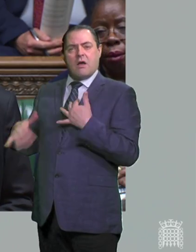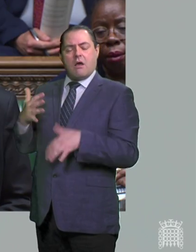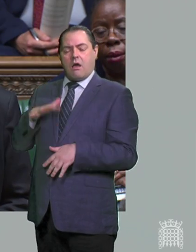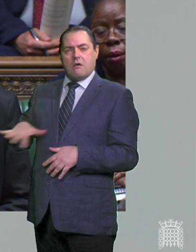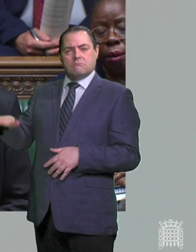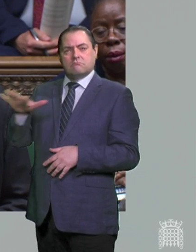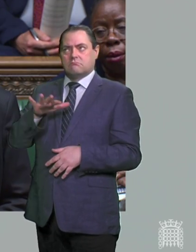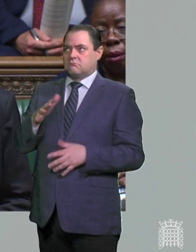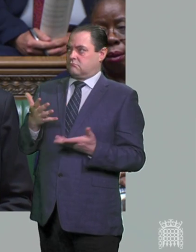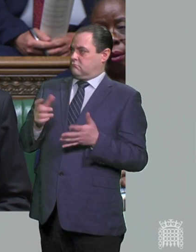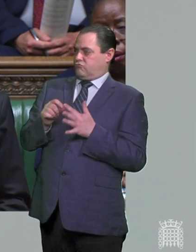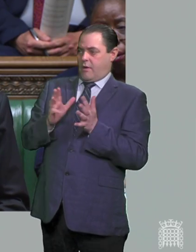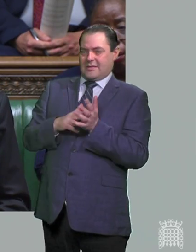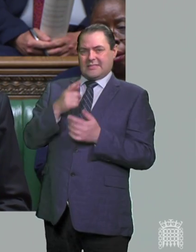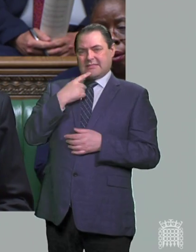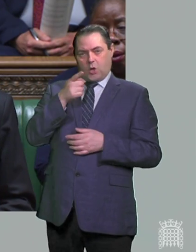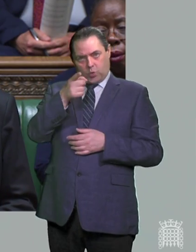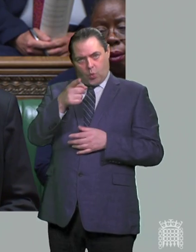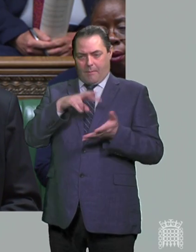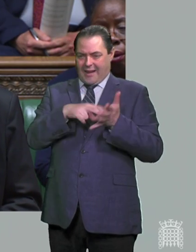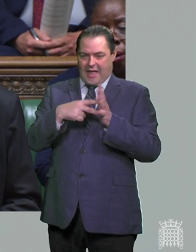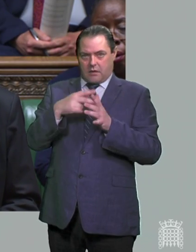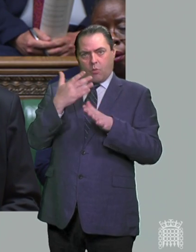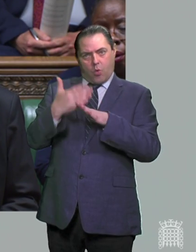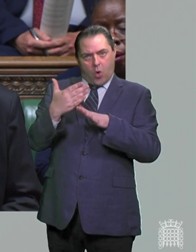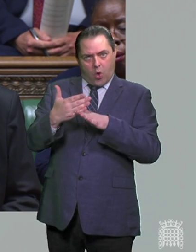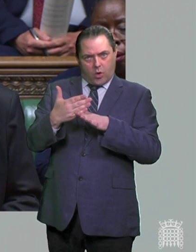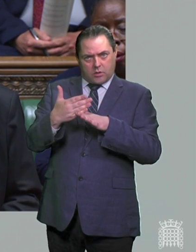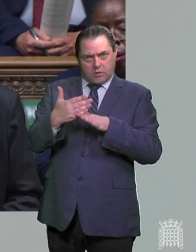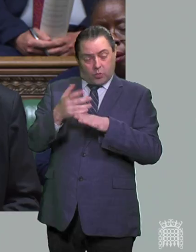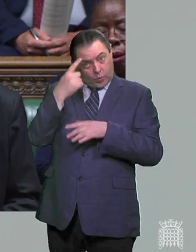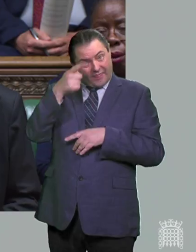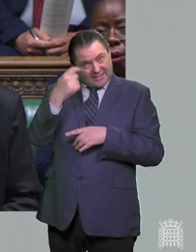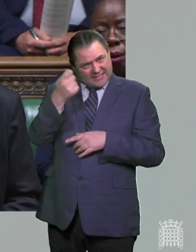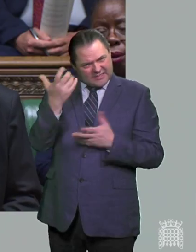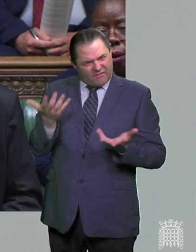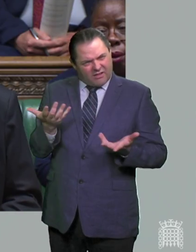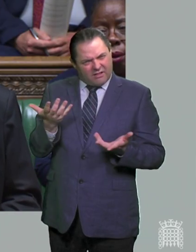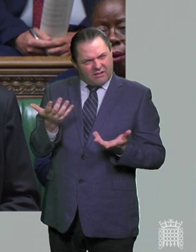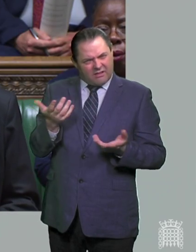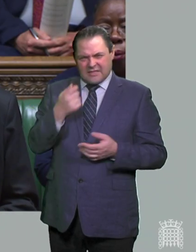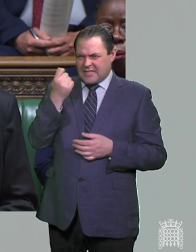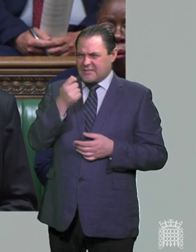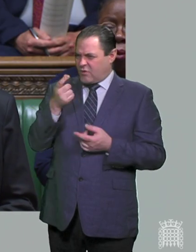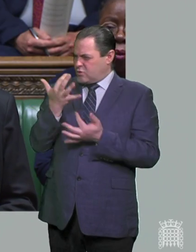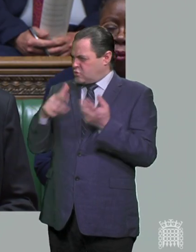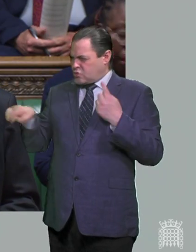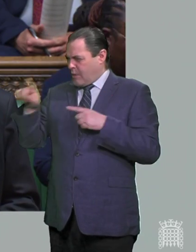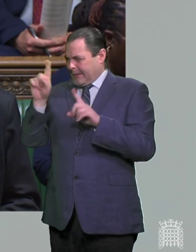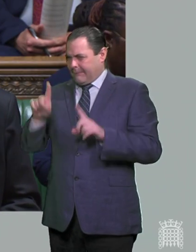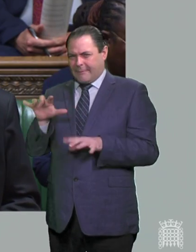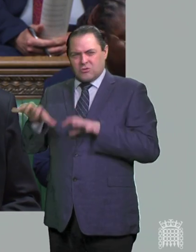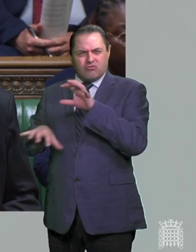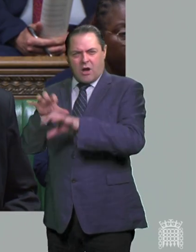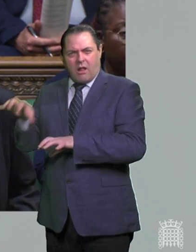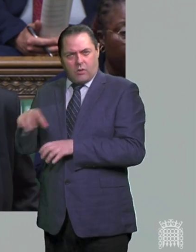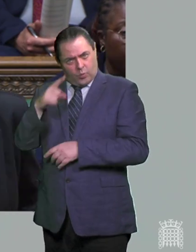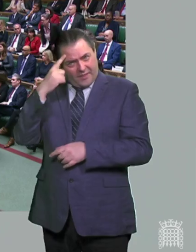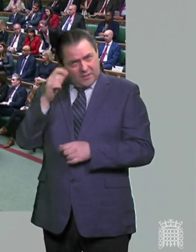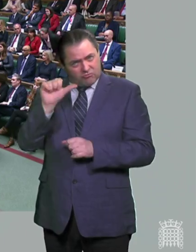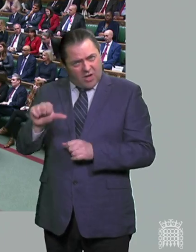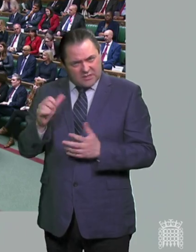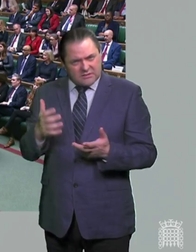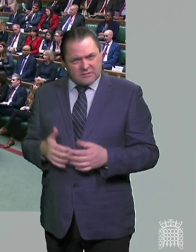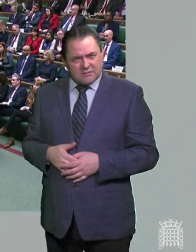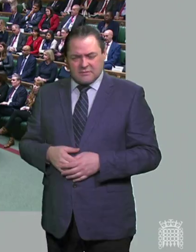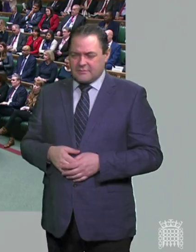How on earth can the Prime Minister claim that his plan is working, or is it, in his eyes, a success that so many people are struggling with their weekly food shop?